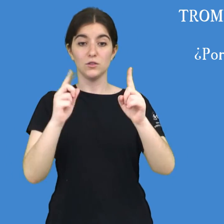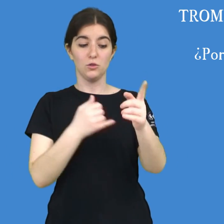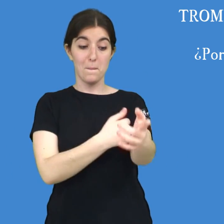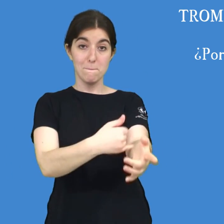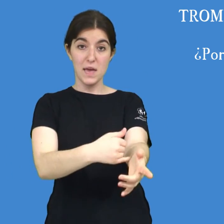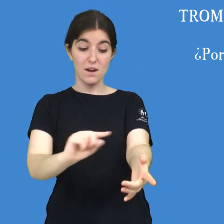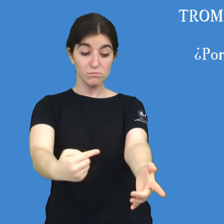vena